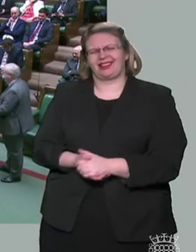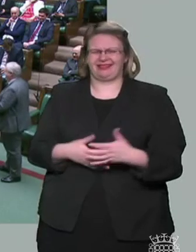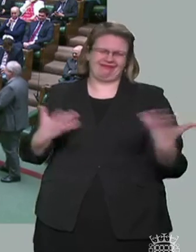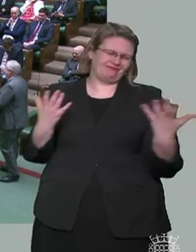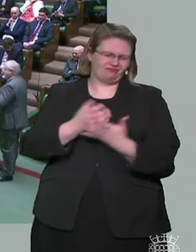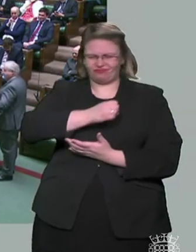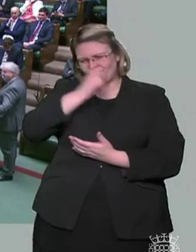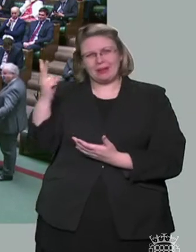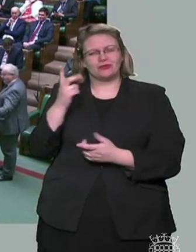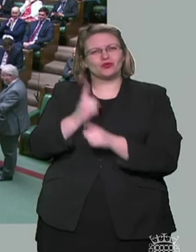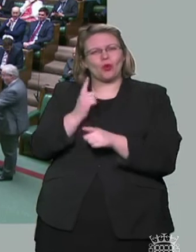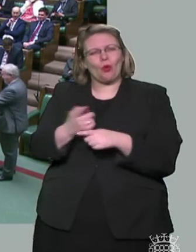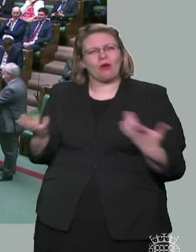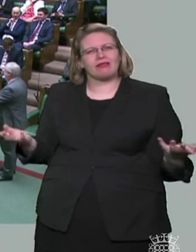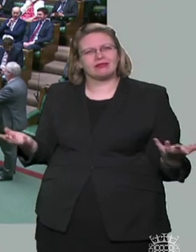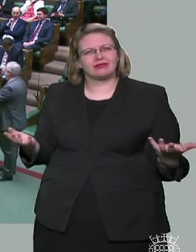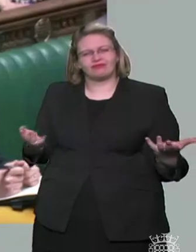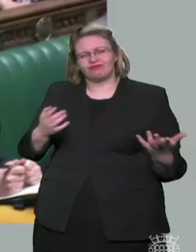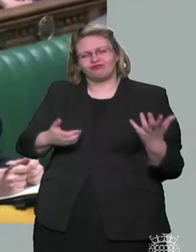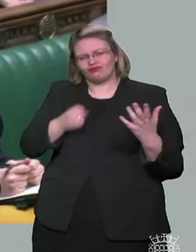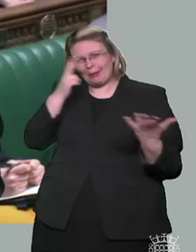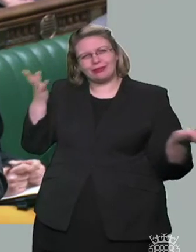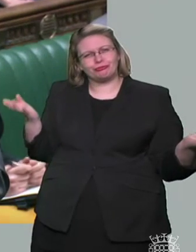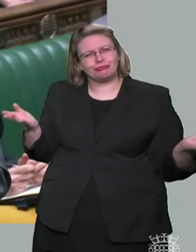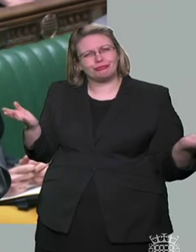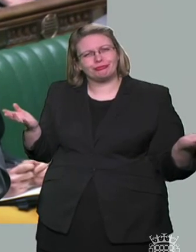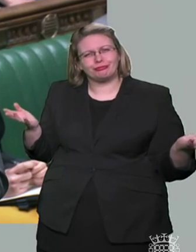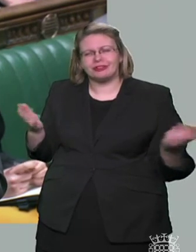What a load of absolute baloney.